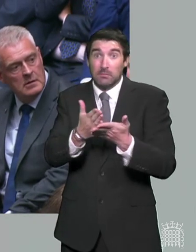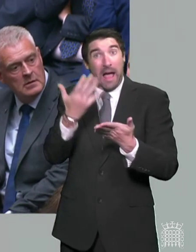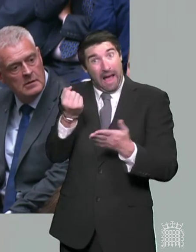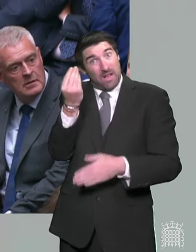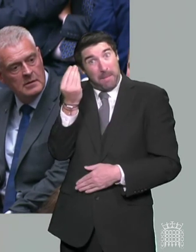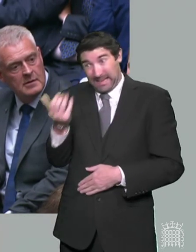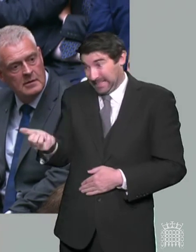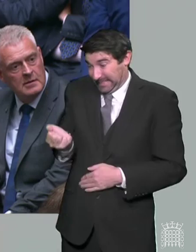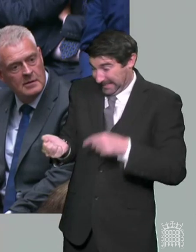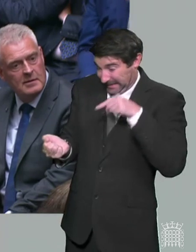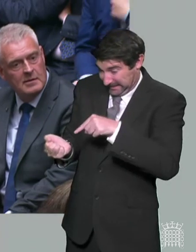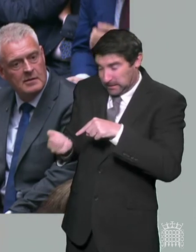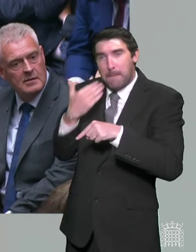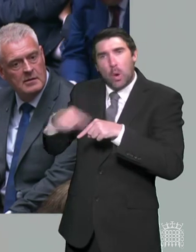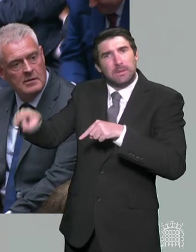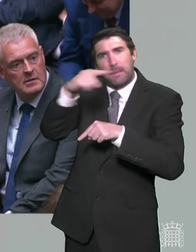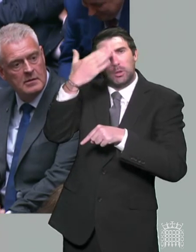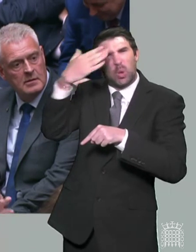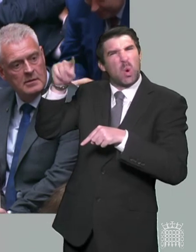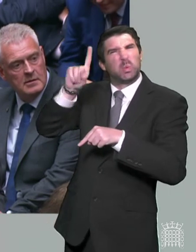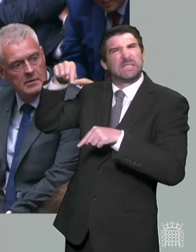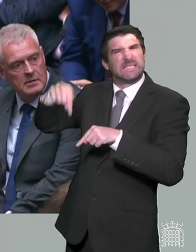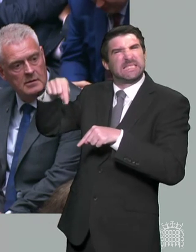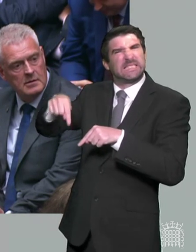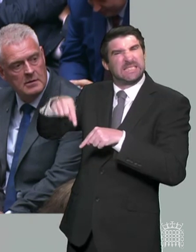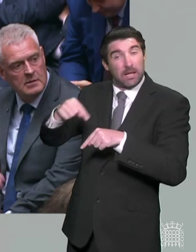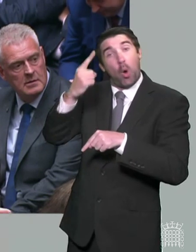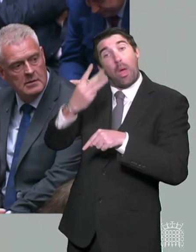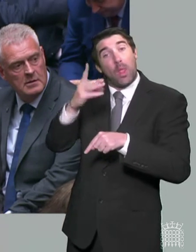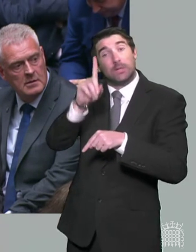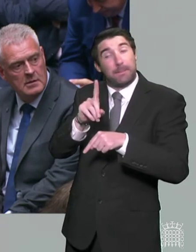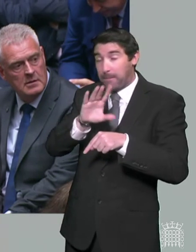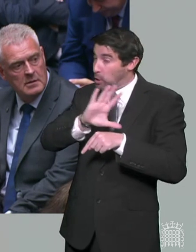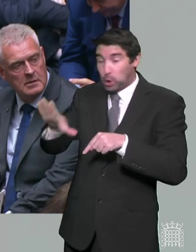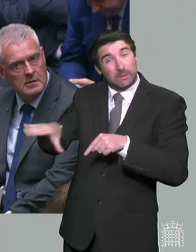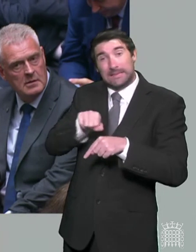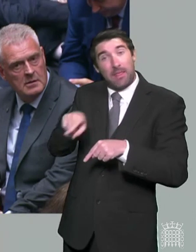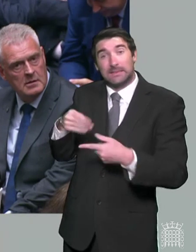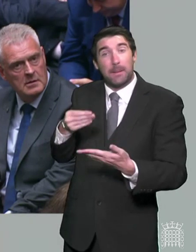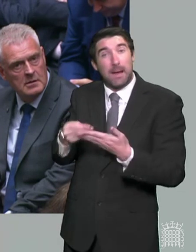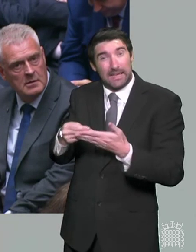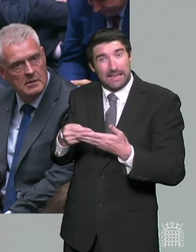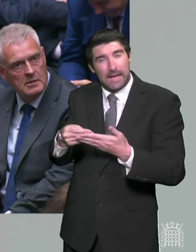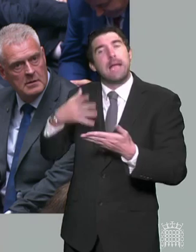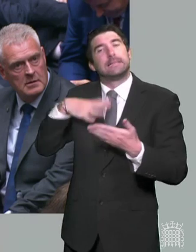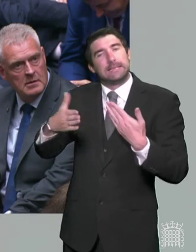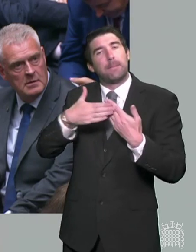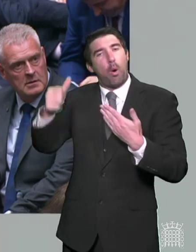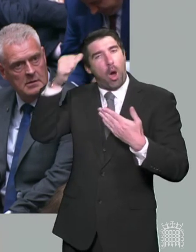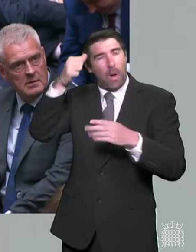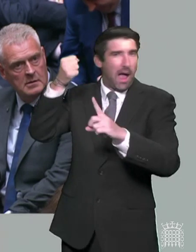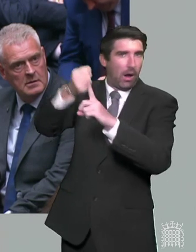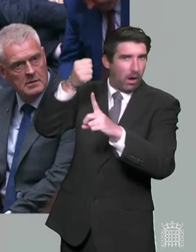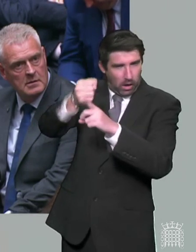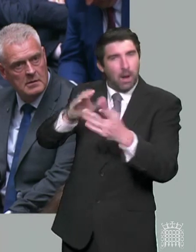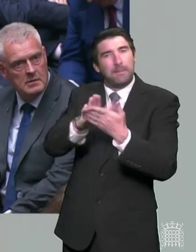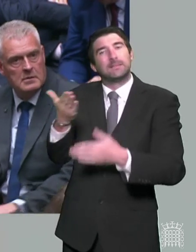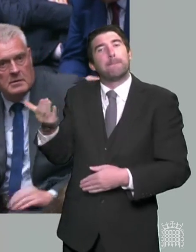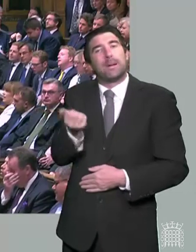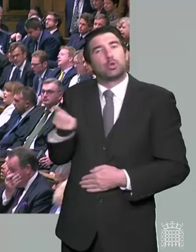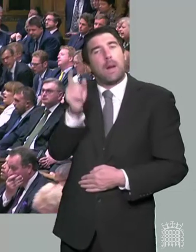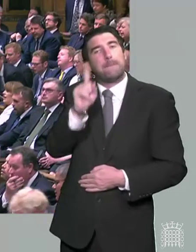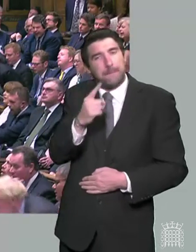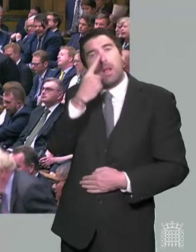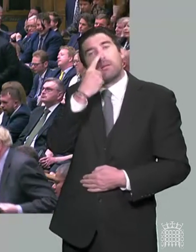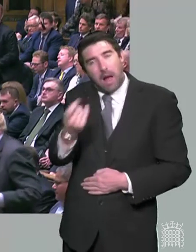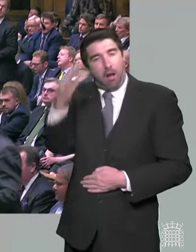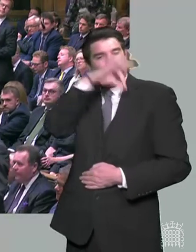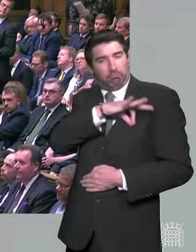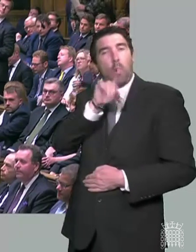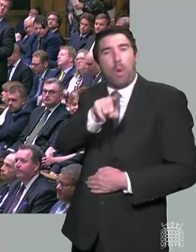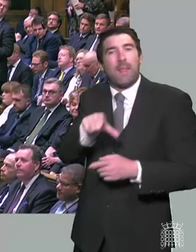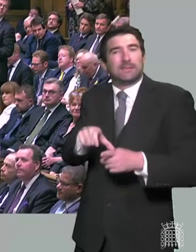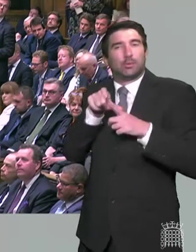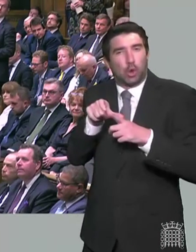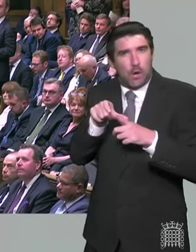Will my right honourable Friend join me in encouraging people in Gedling and throughout the country to check their eligibility and make that claim, so that we can get more money into the pockets of pensioners?